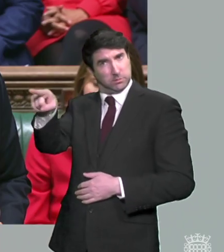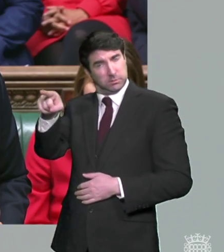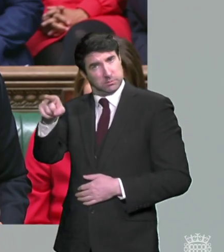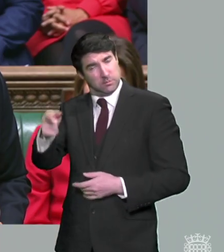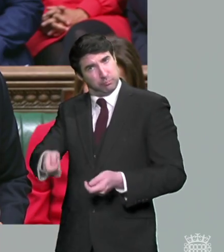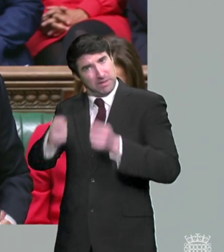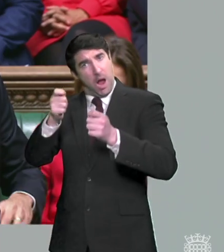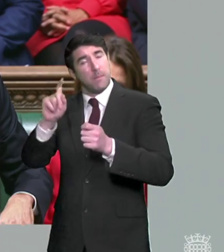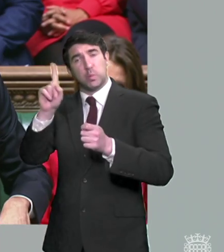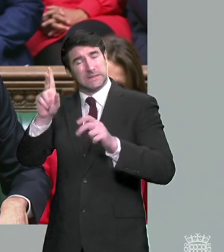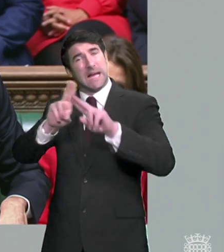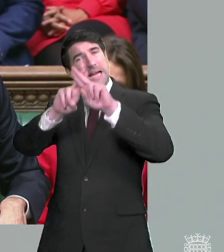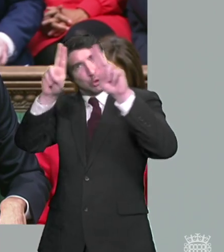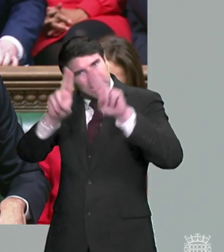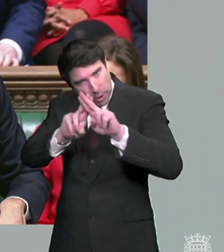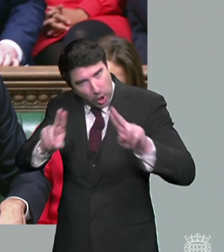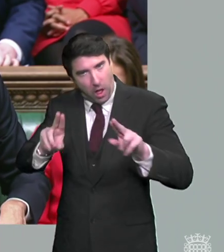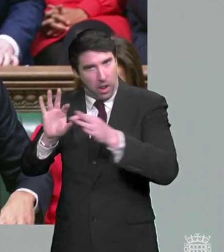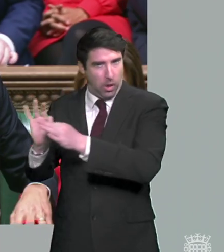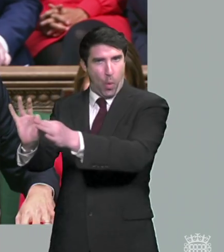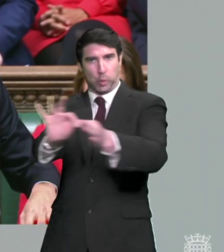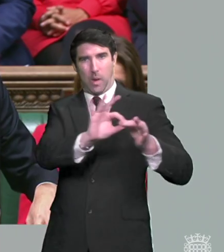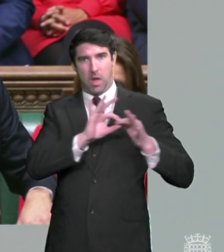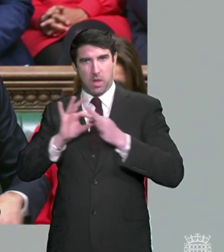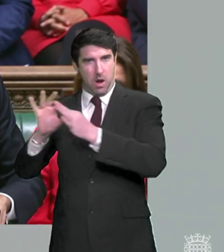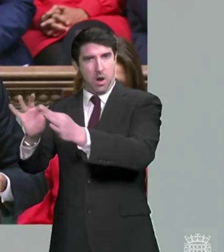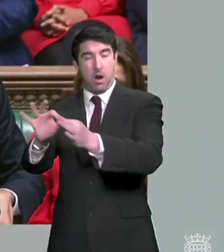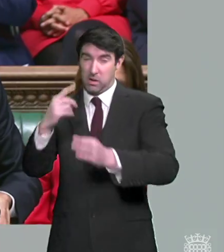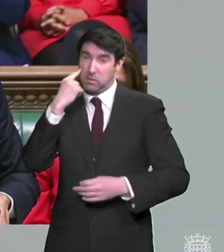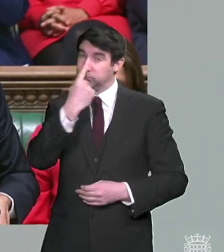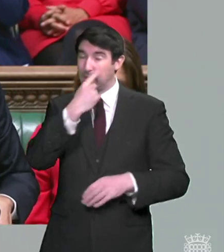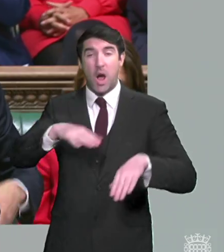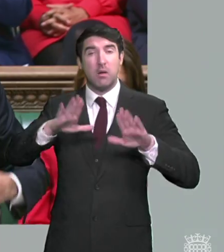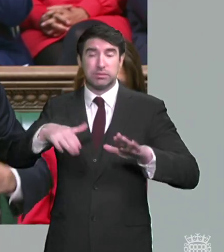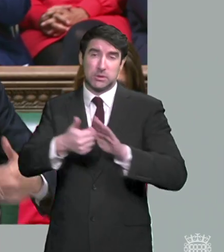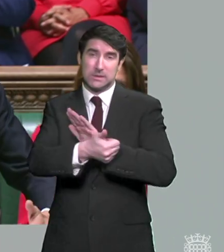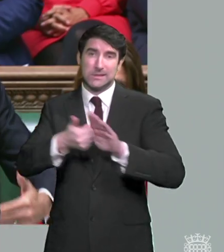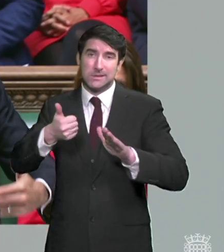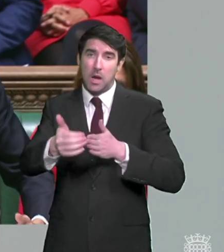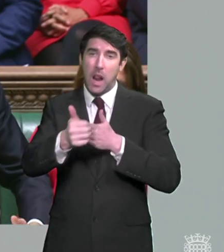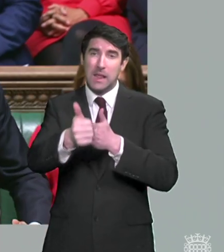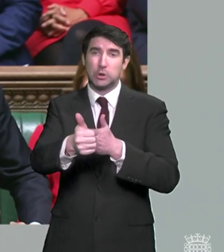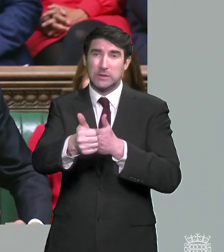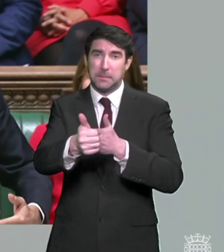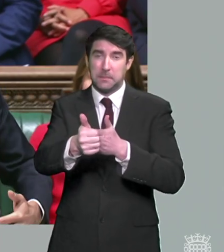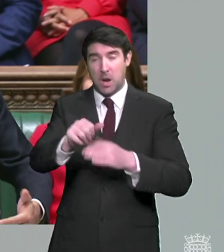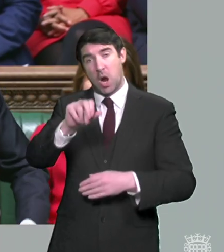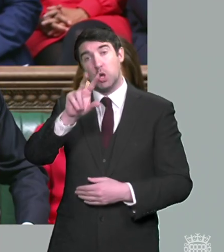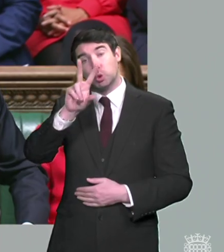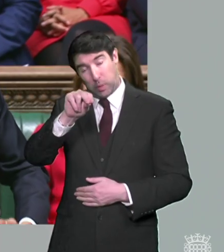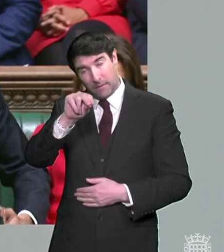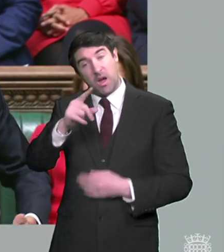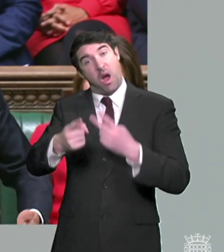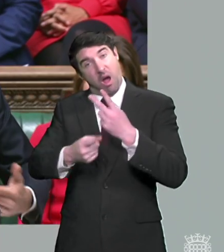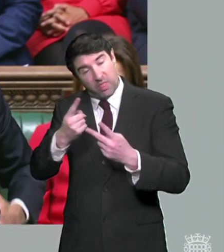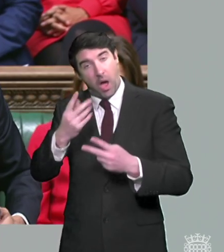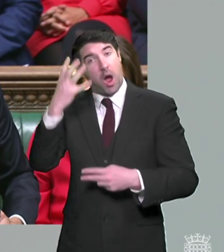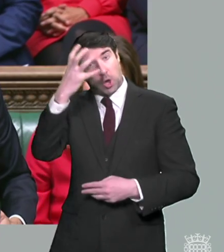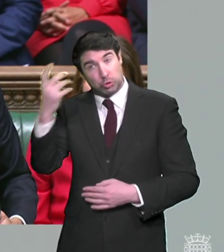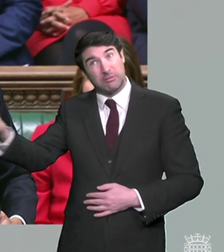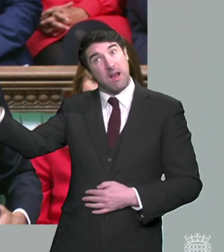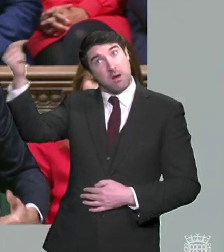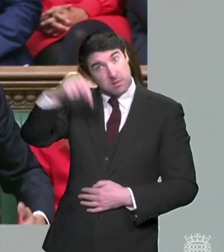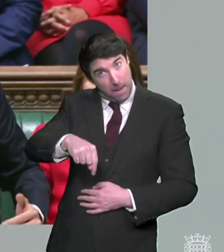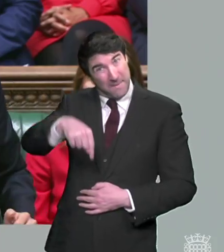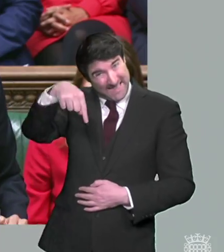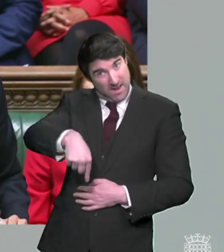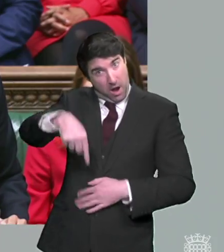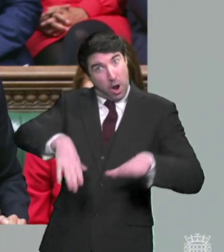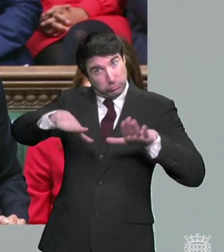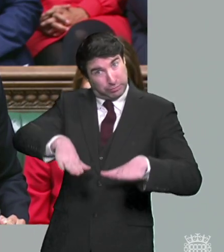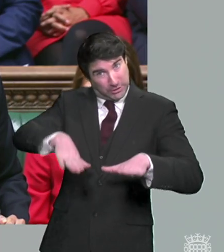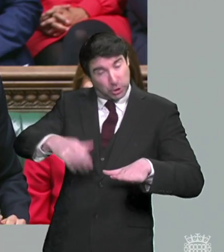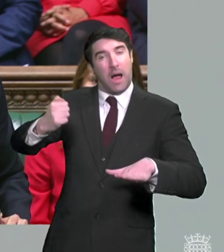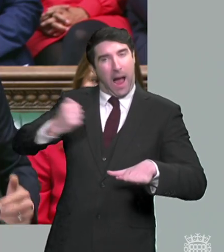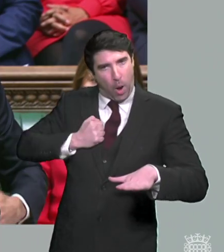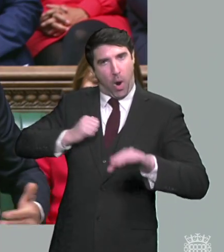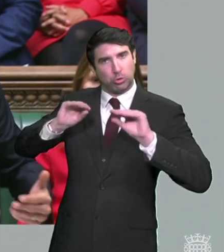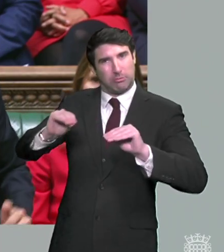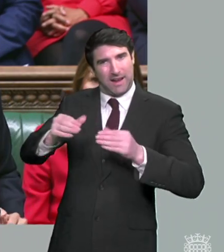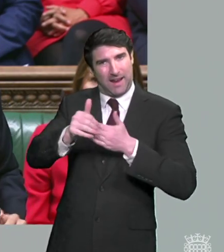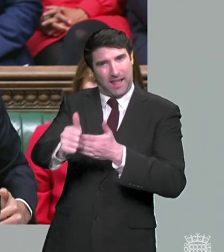A mark of UK leadership in this area is that around a dozen other countries have all come to the UK to take part in our training programmes to support Ukrainian soldiers.